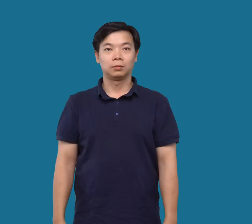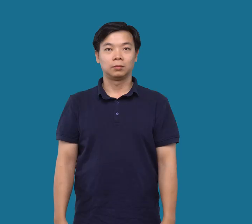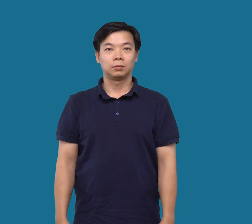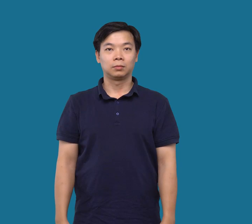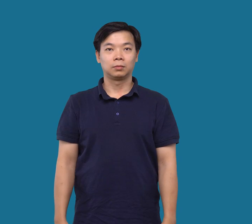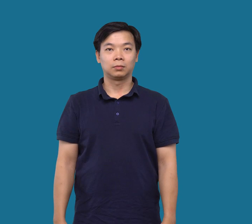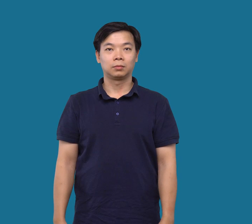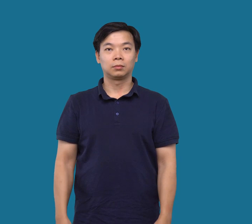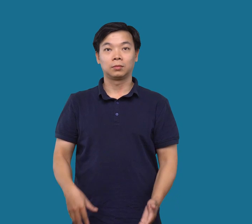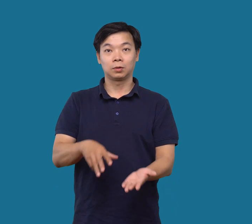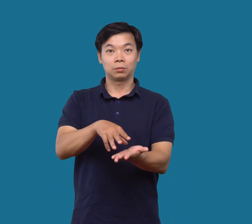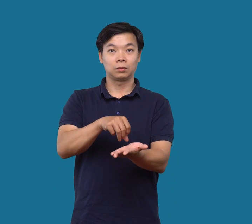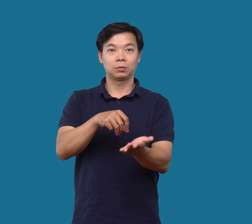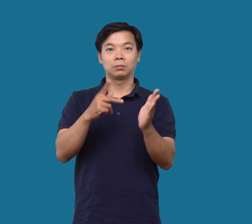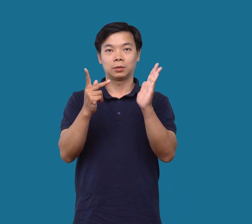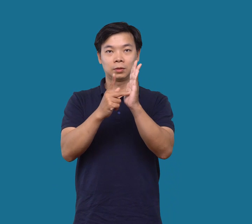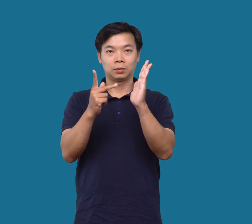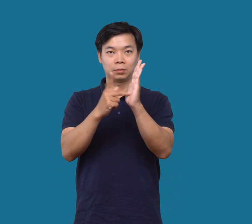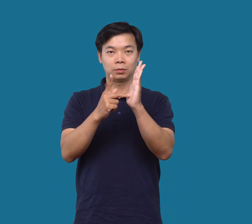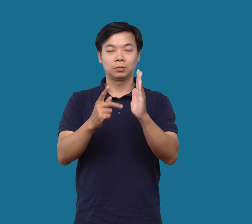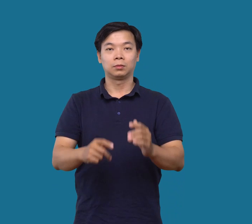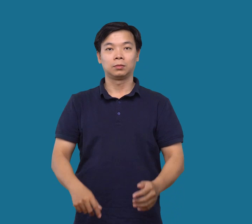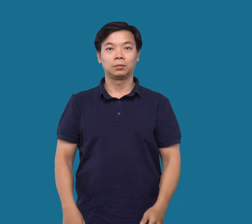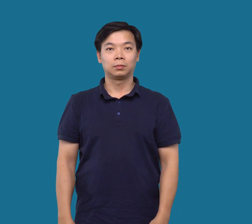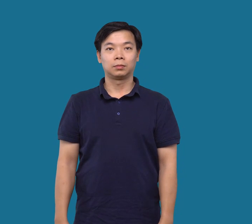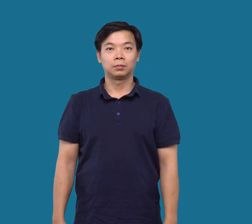môn Kĩ thuật